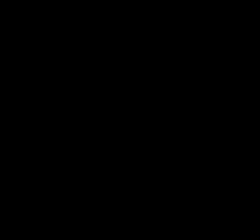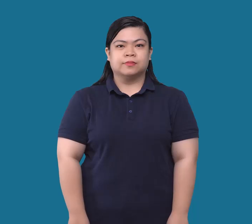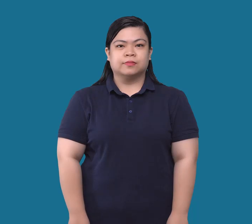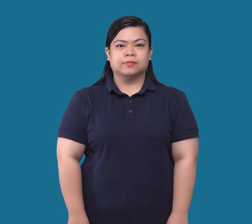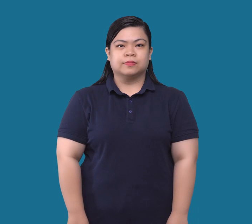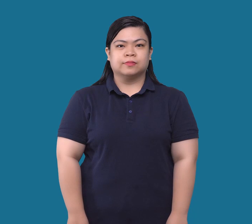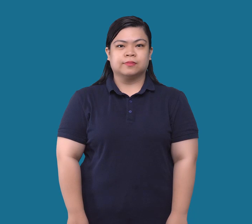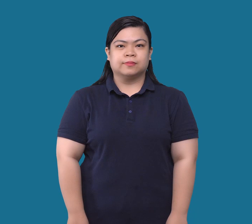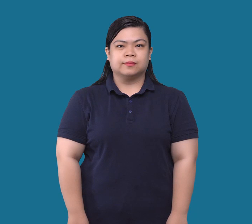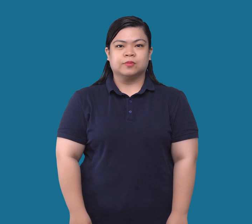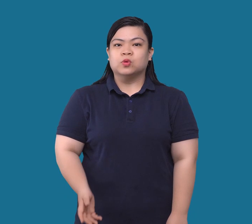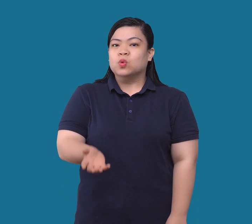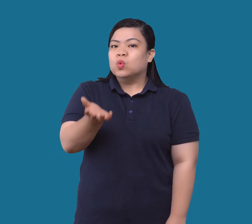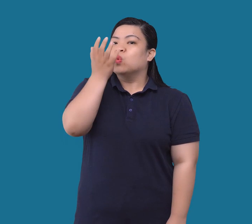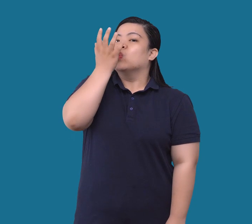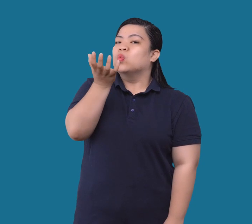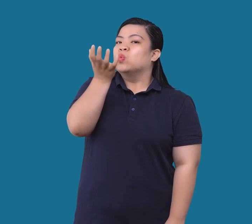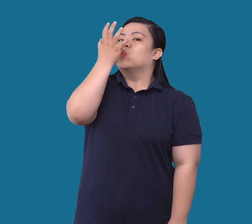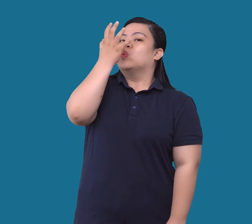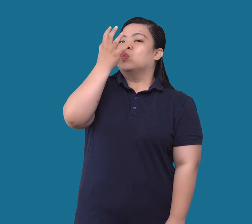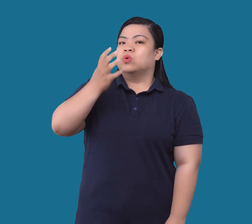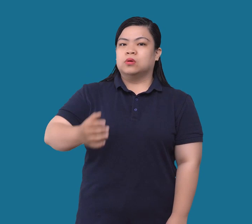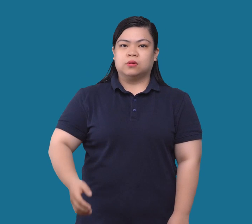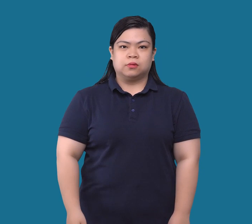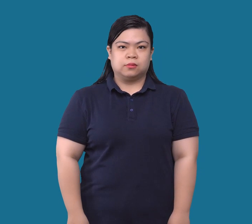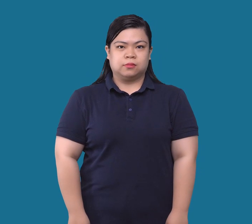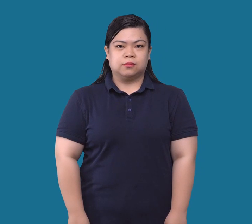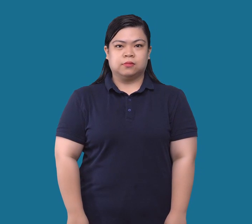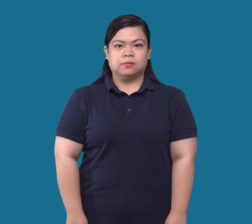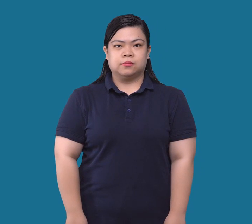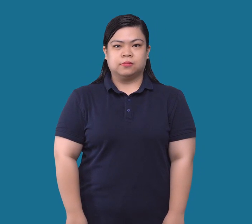thuốc bắc